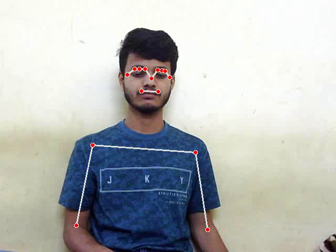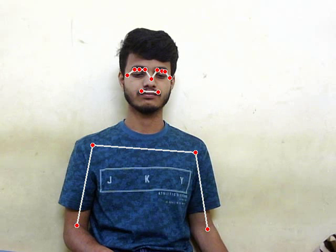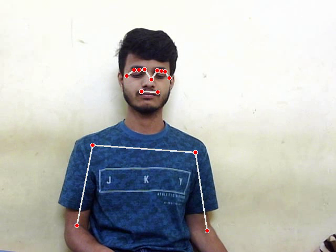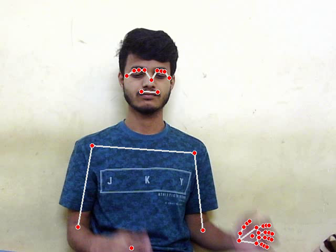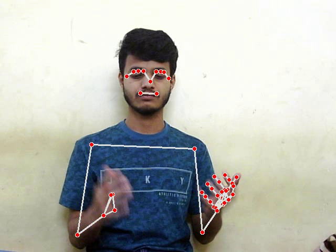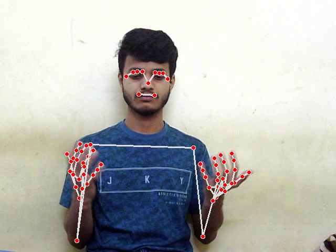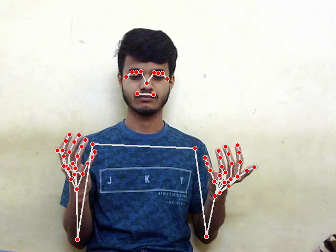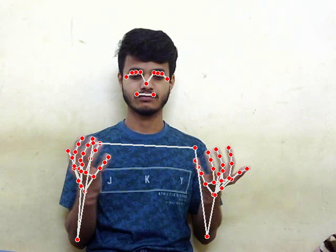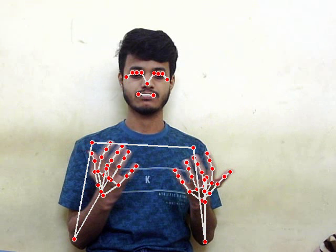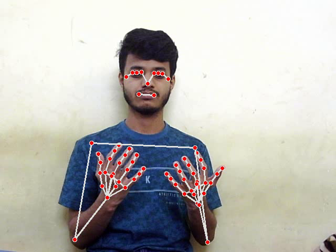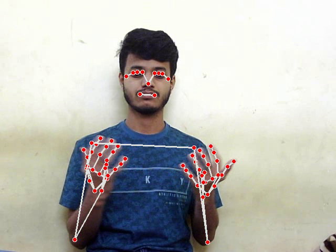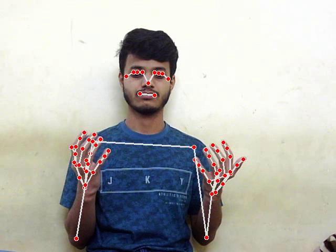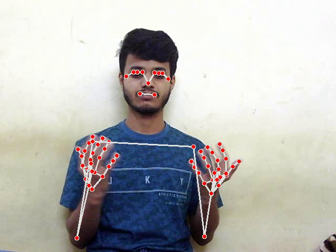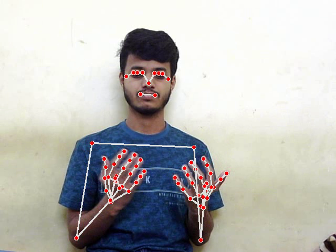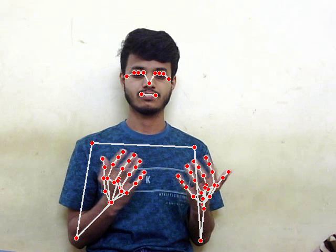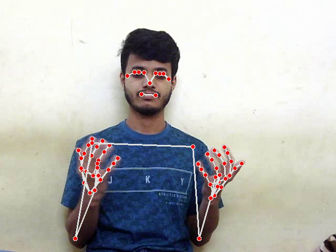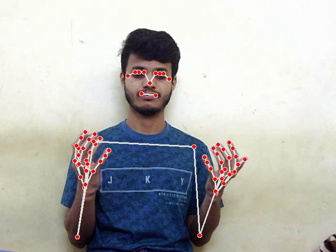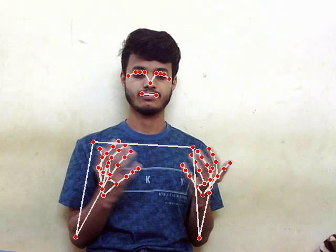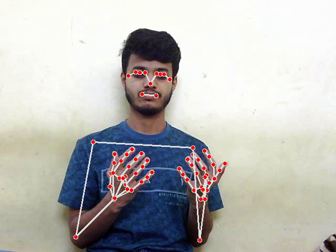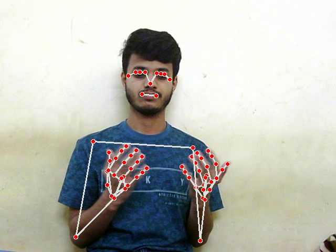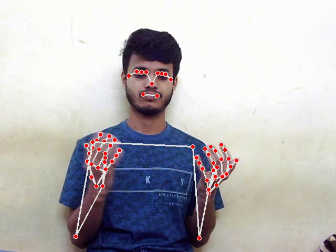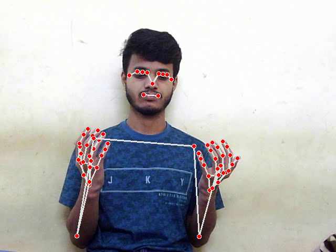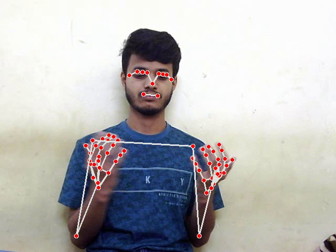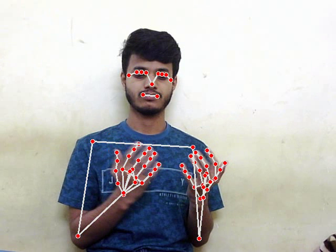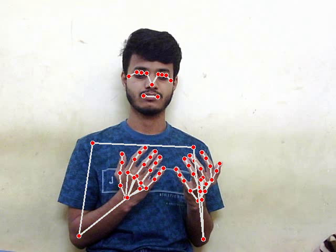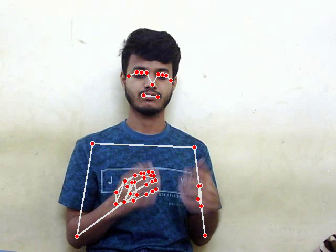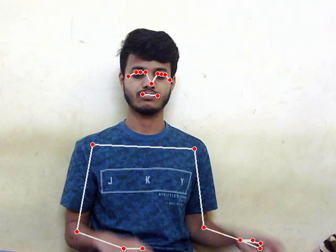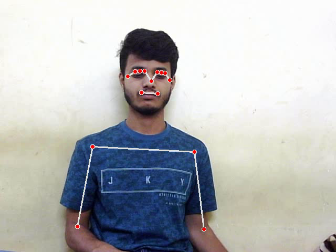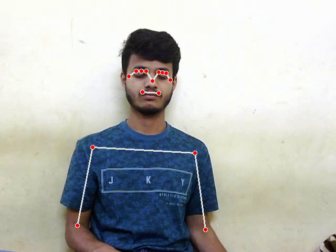what